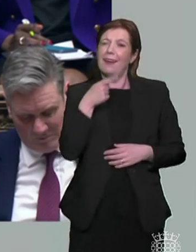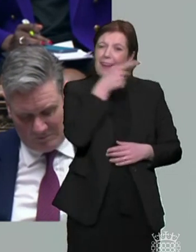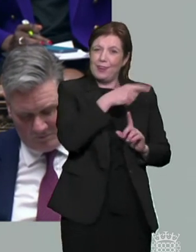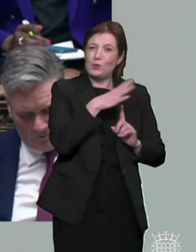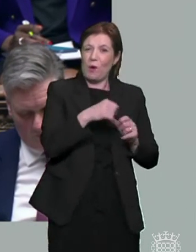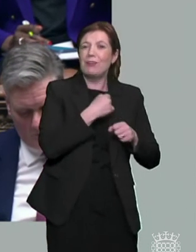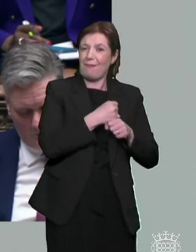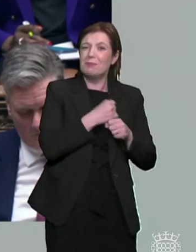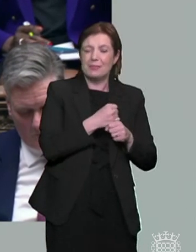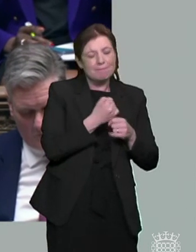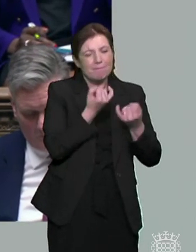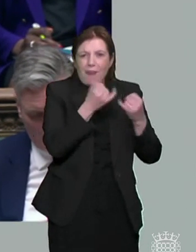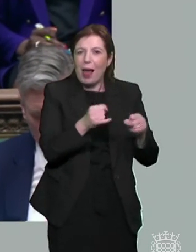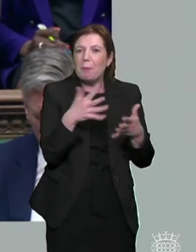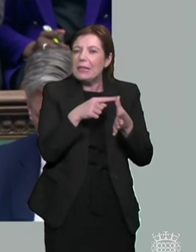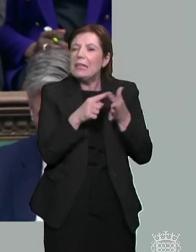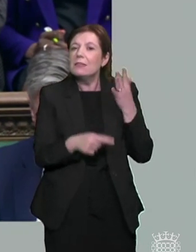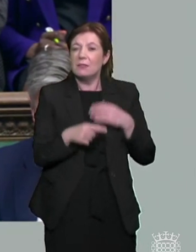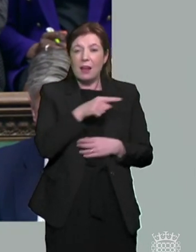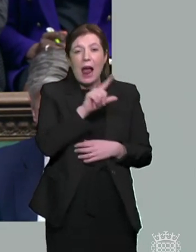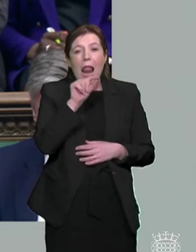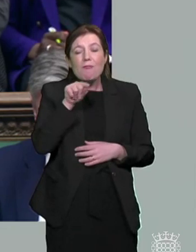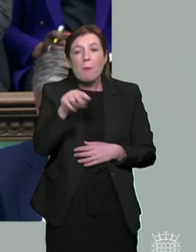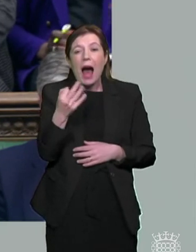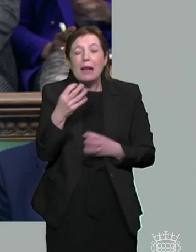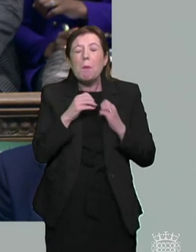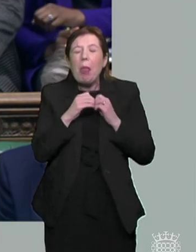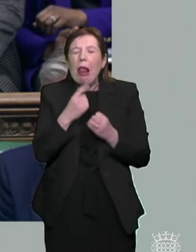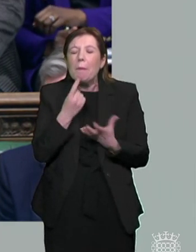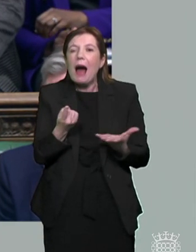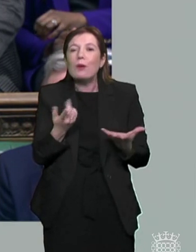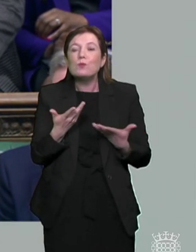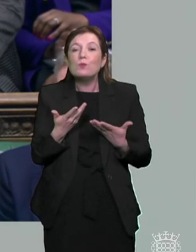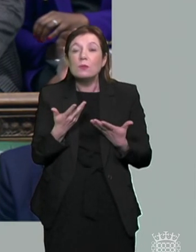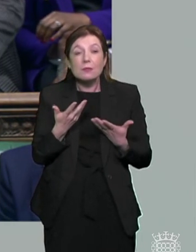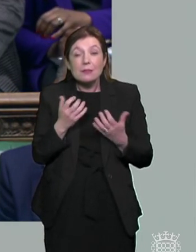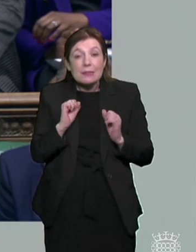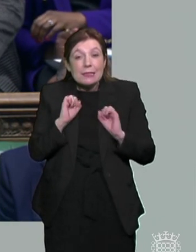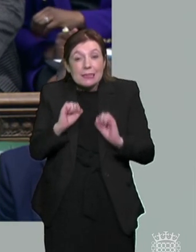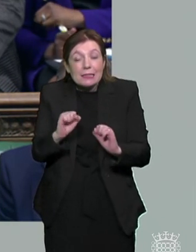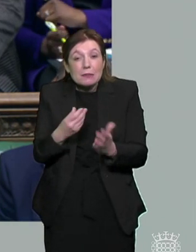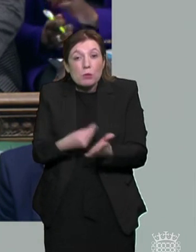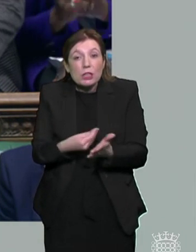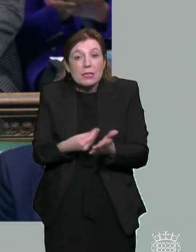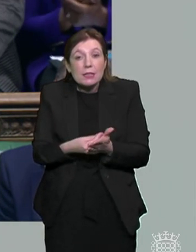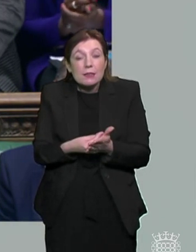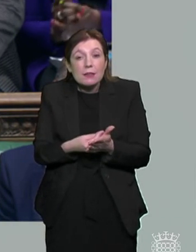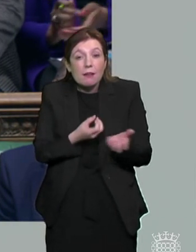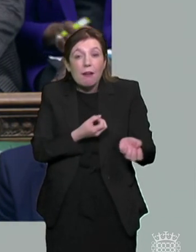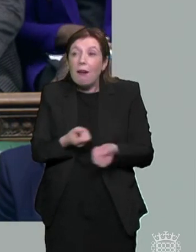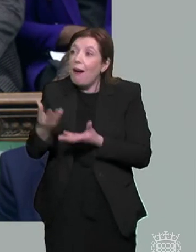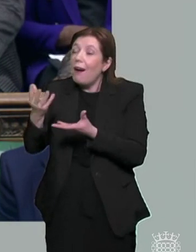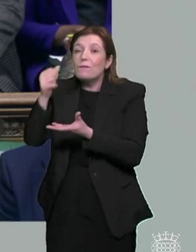He has lost a staggering £11.8 billion of public money to fraud.